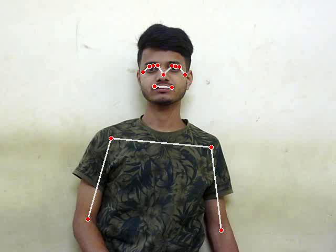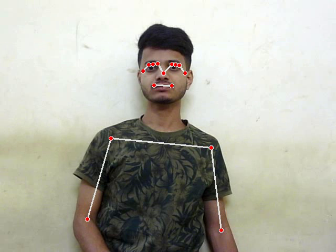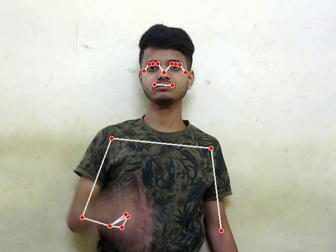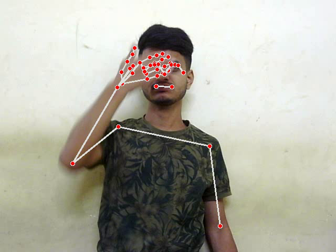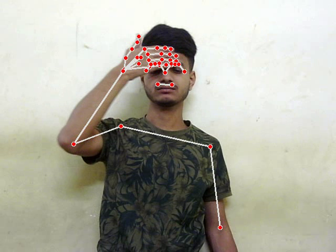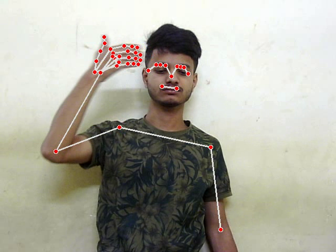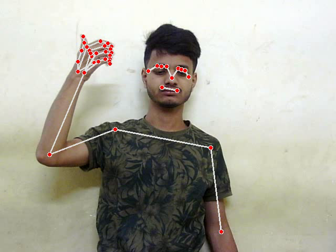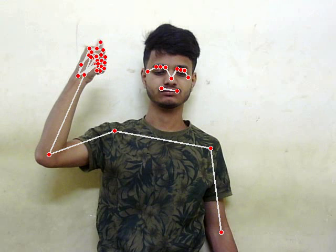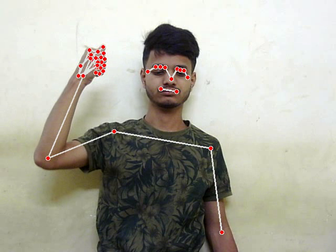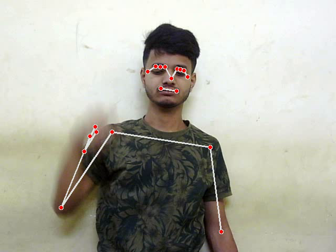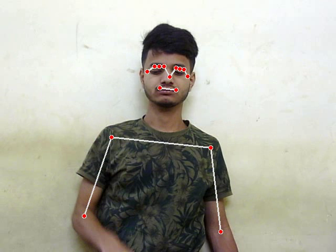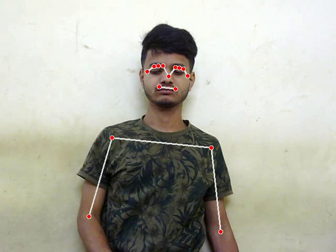forget